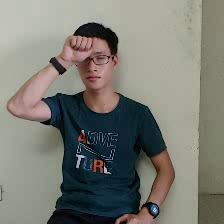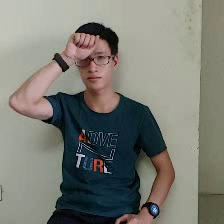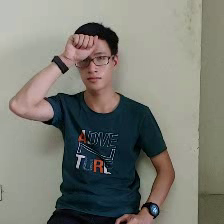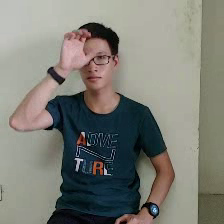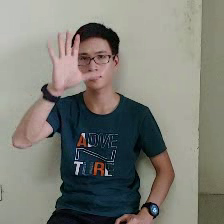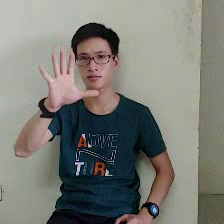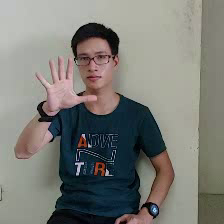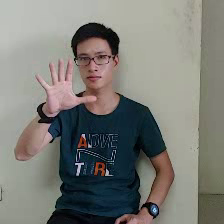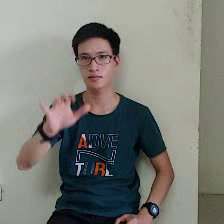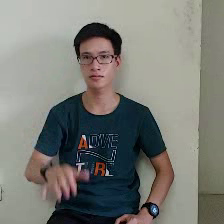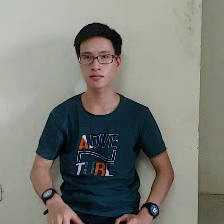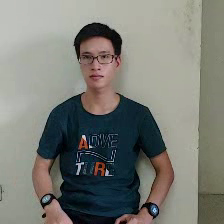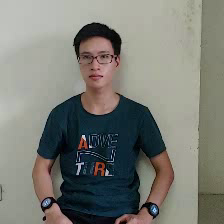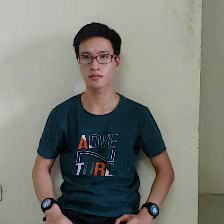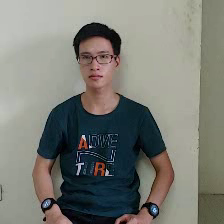Dạy dỗ